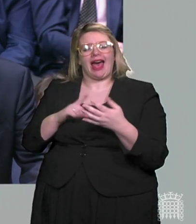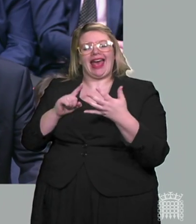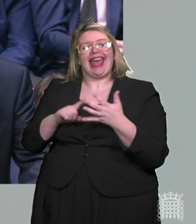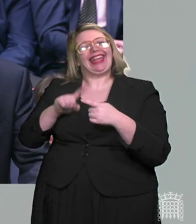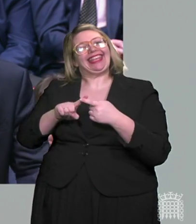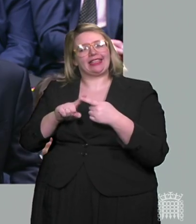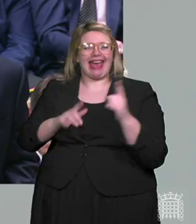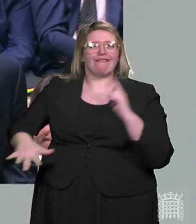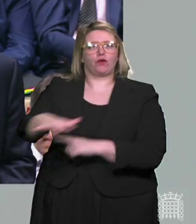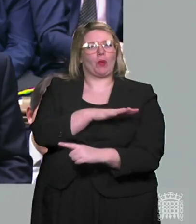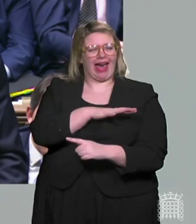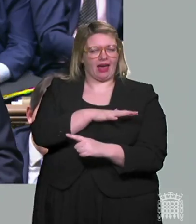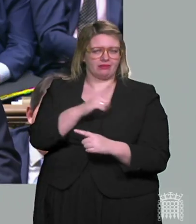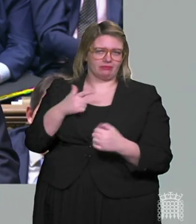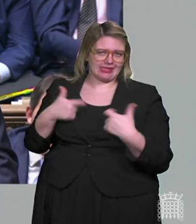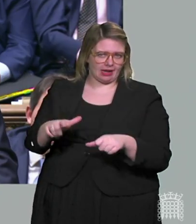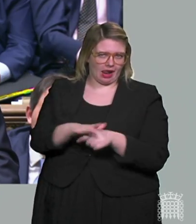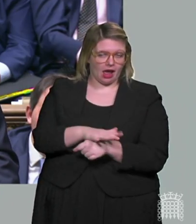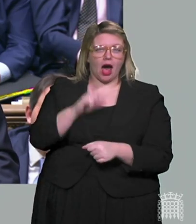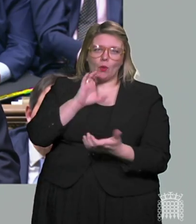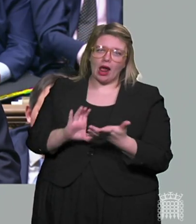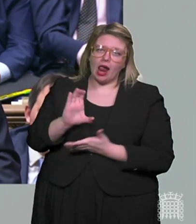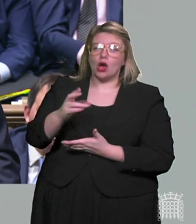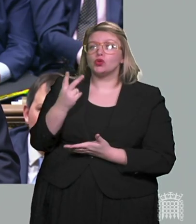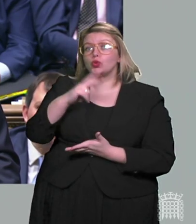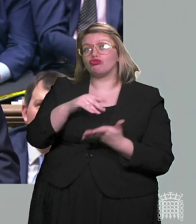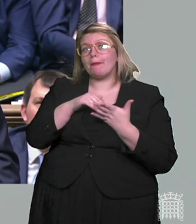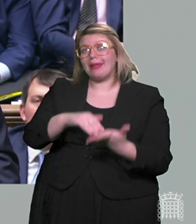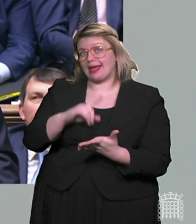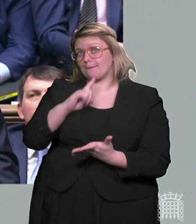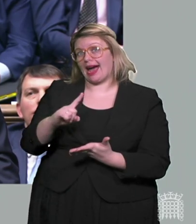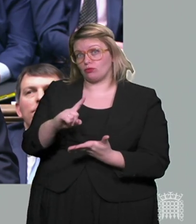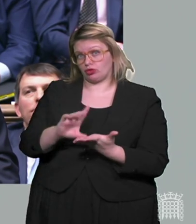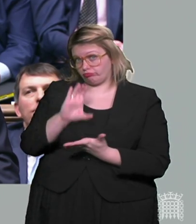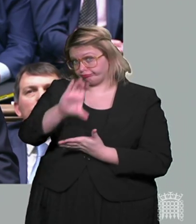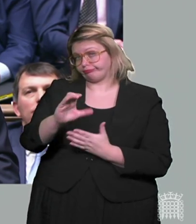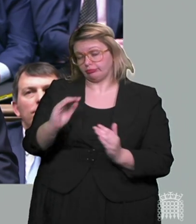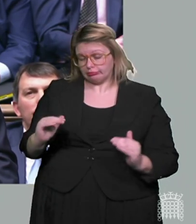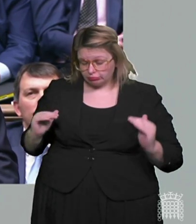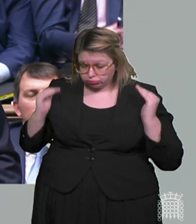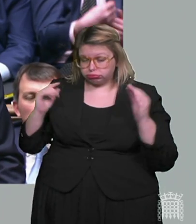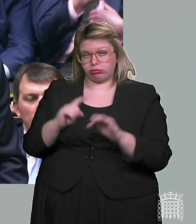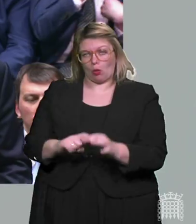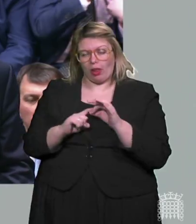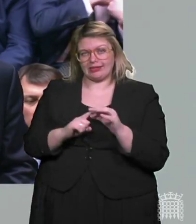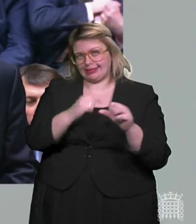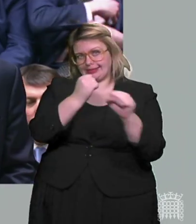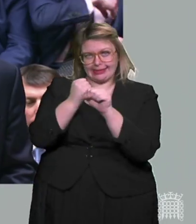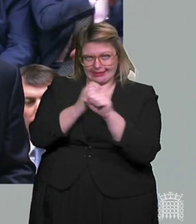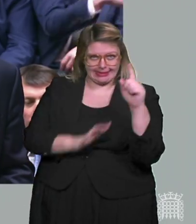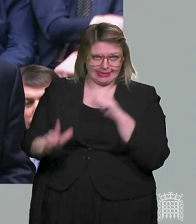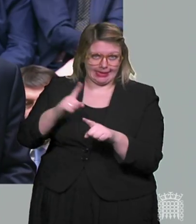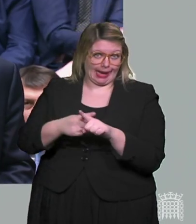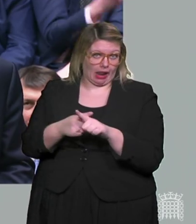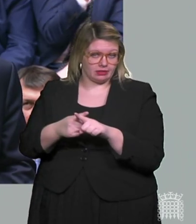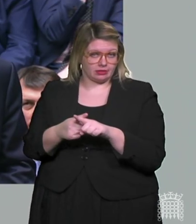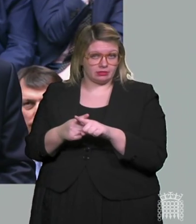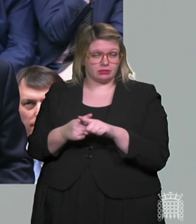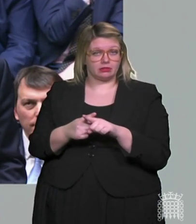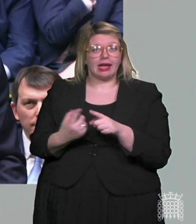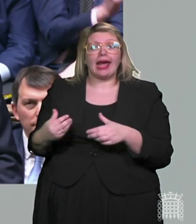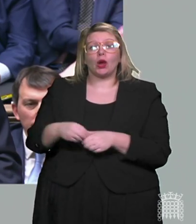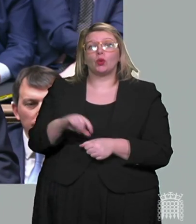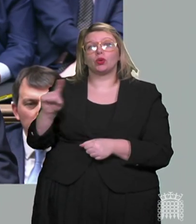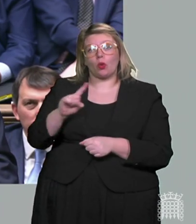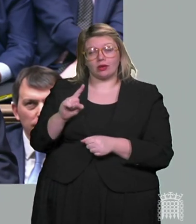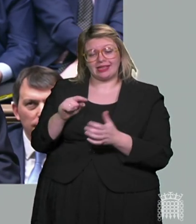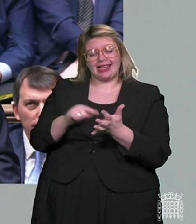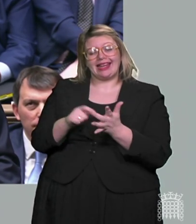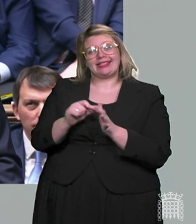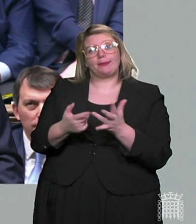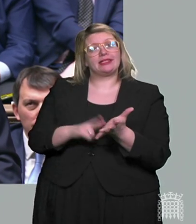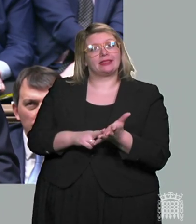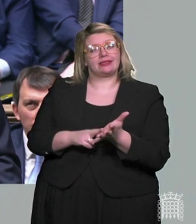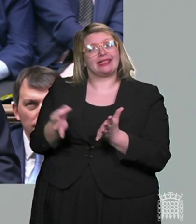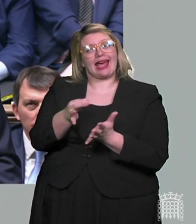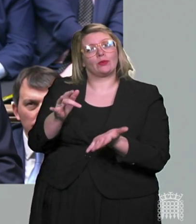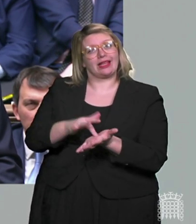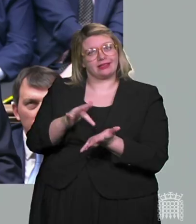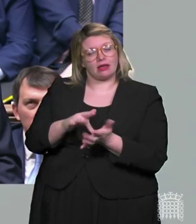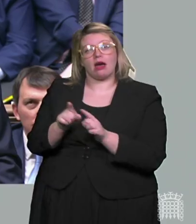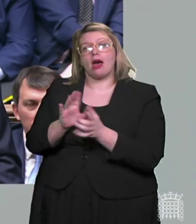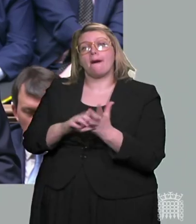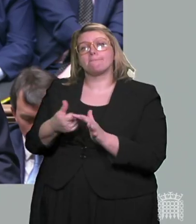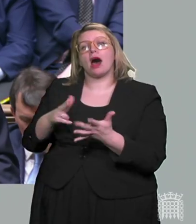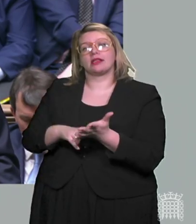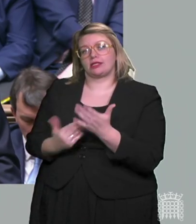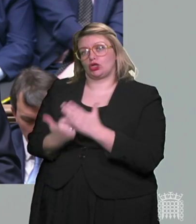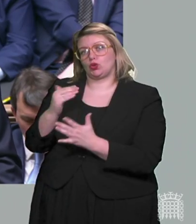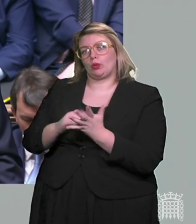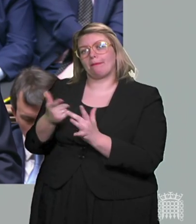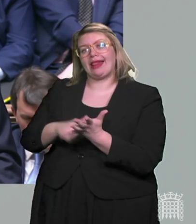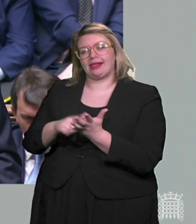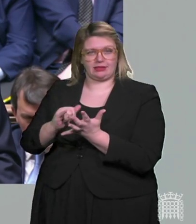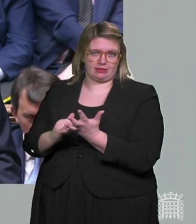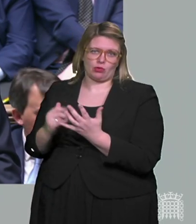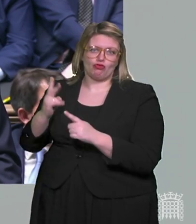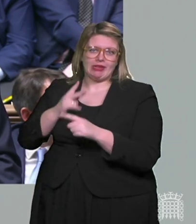First, I will invest over £200 million in high-quality local regeneration projects across England, including the regeneration of Tipton town centre and the Marsden New Mills redevelopment scheme.